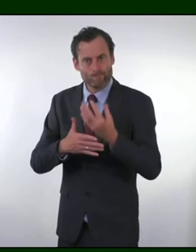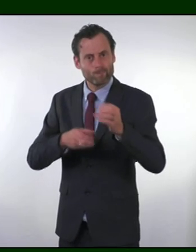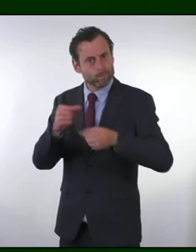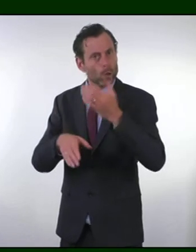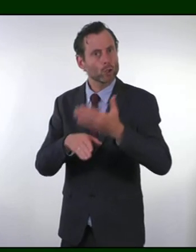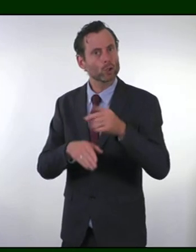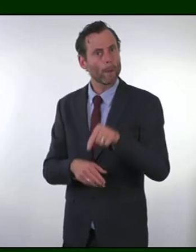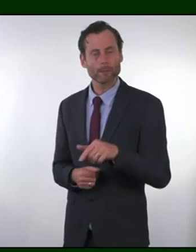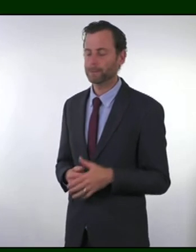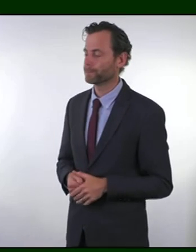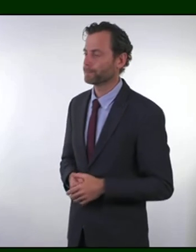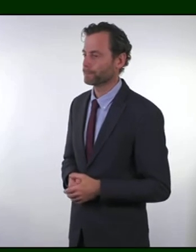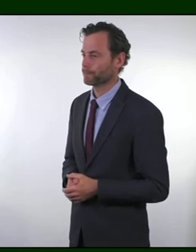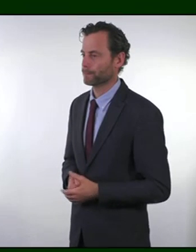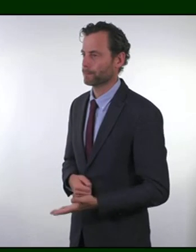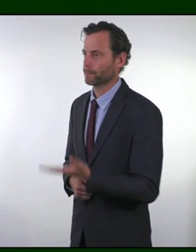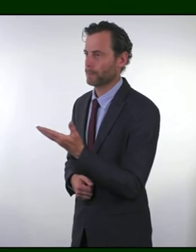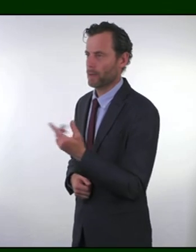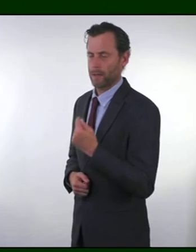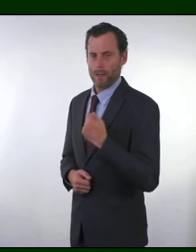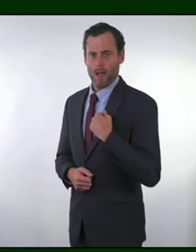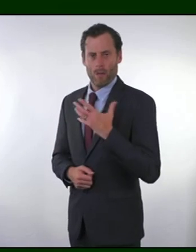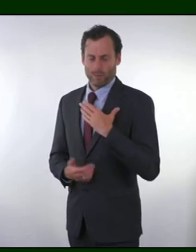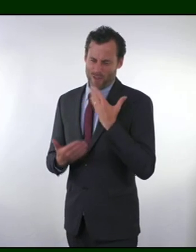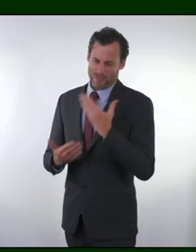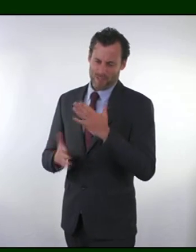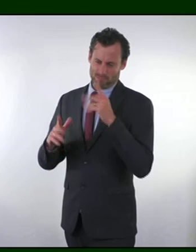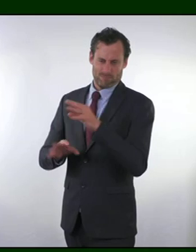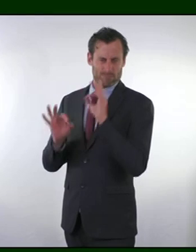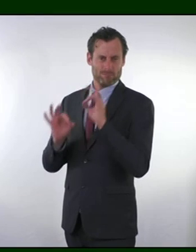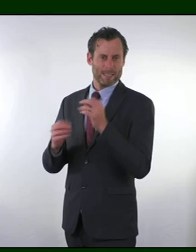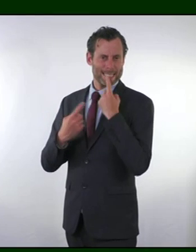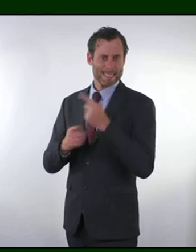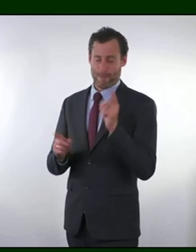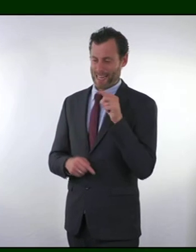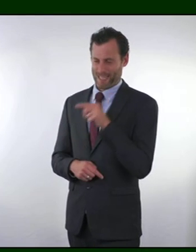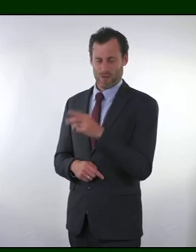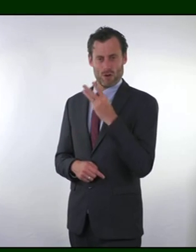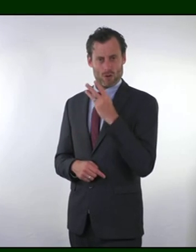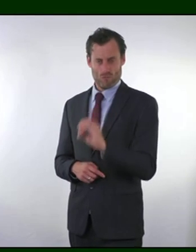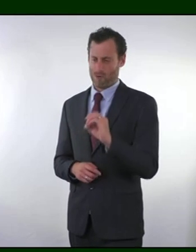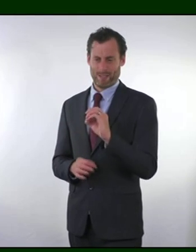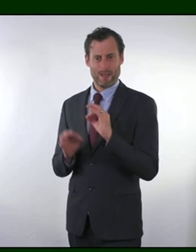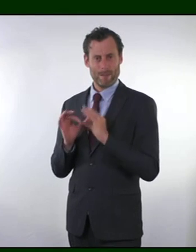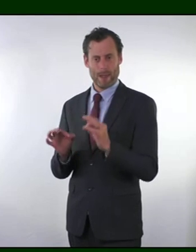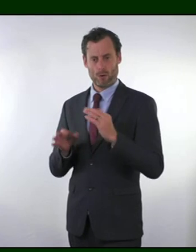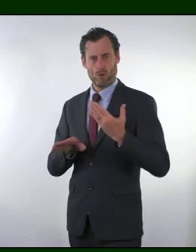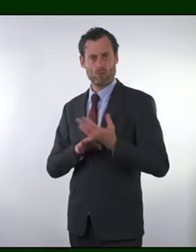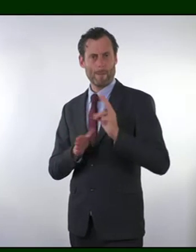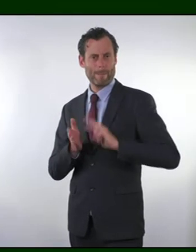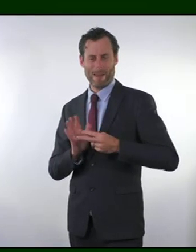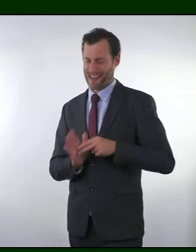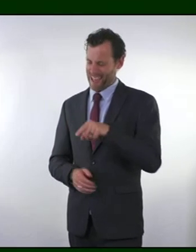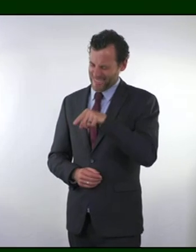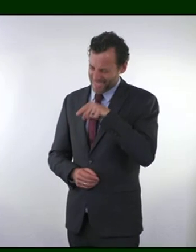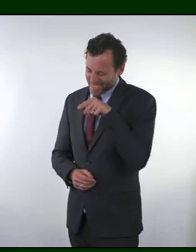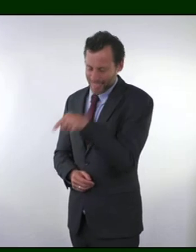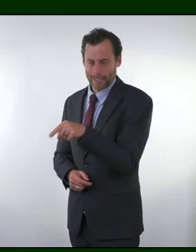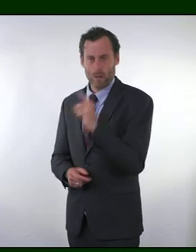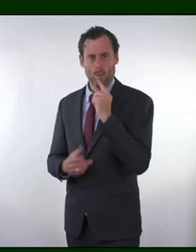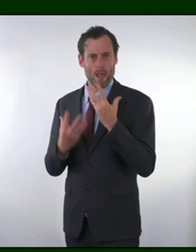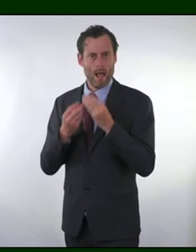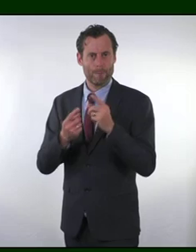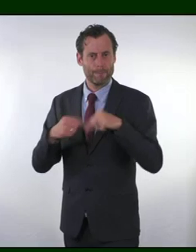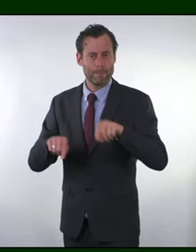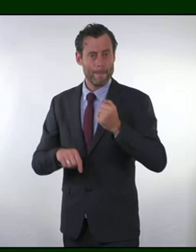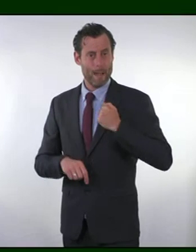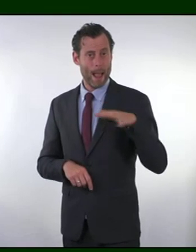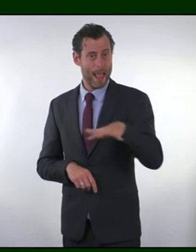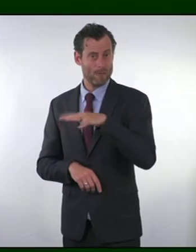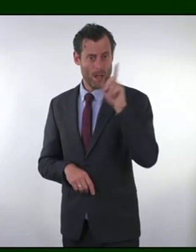I congratulate my right honourable Friend on his excellent statement and his £30 billion jobs plan, which will give hope to thousands of people in my constituency—I thank him for that.